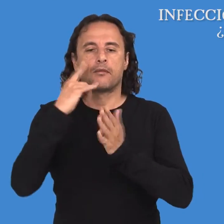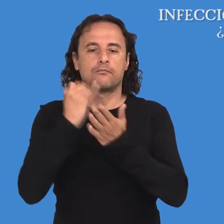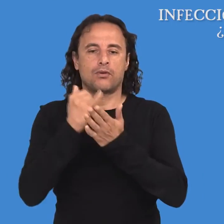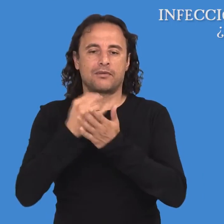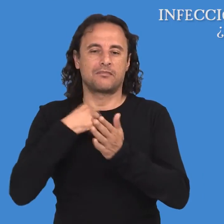probar